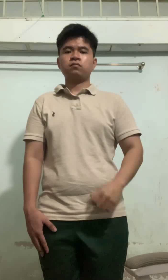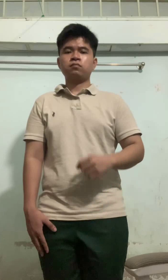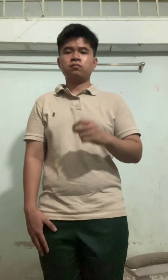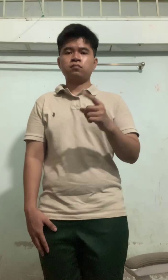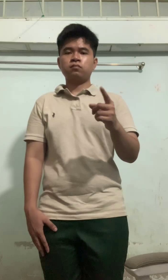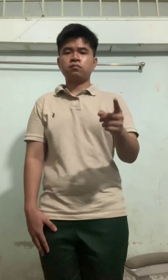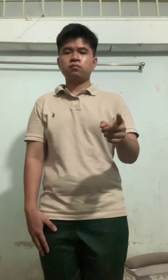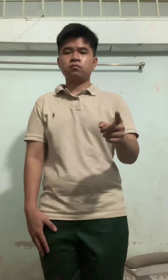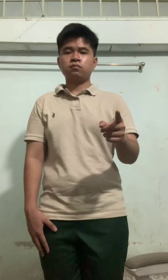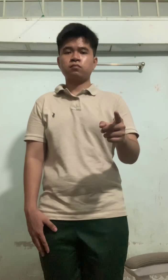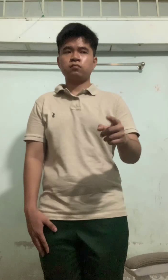ban